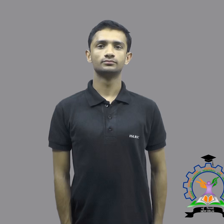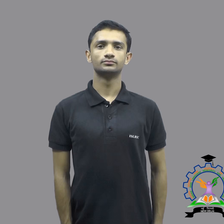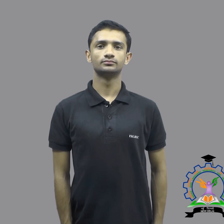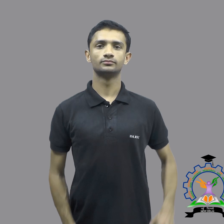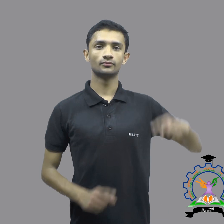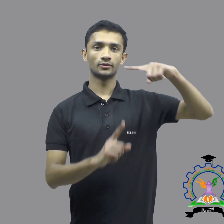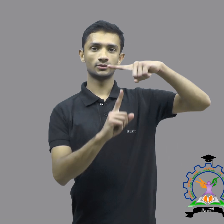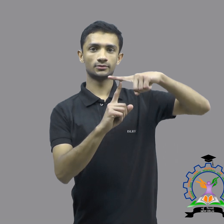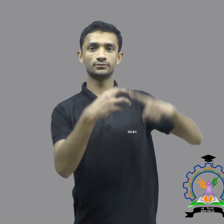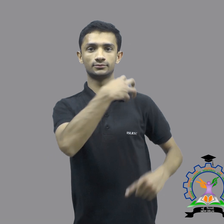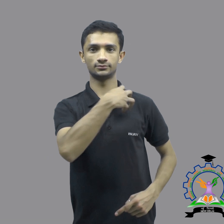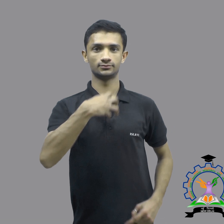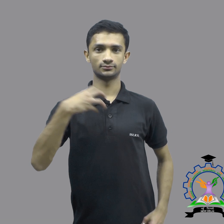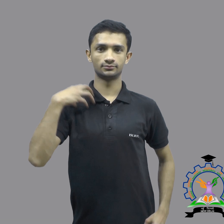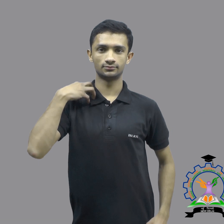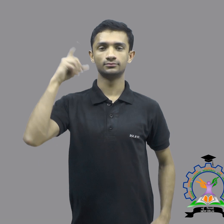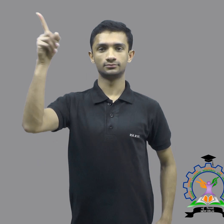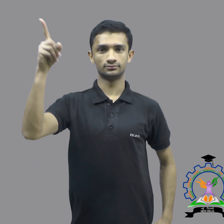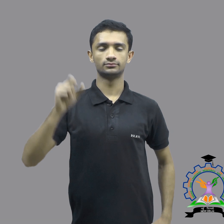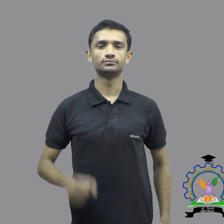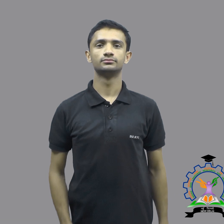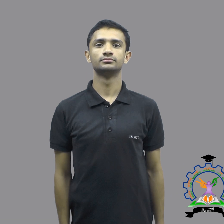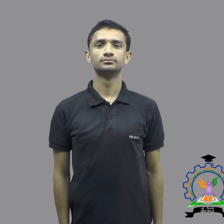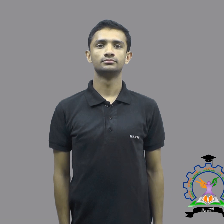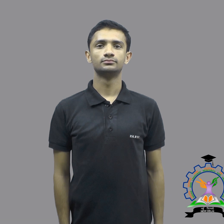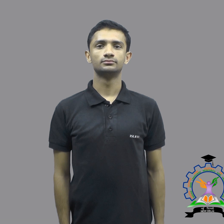Tripura